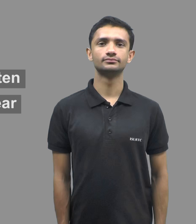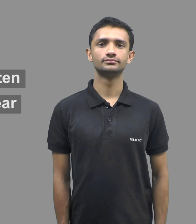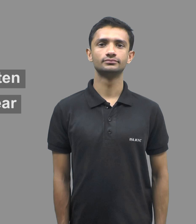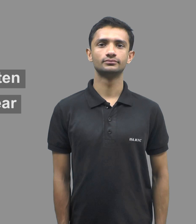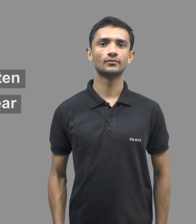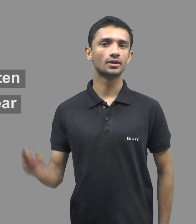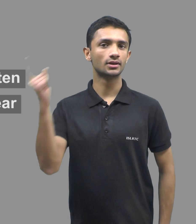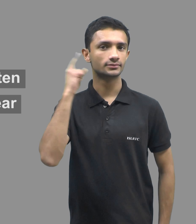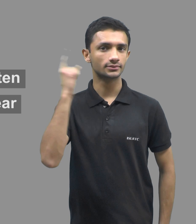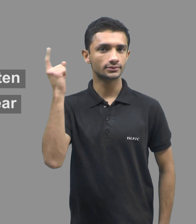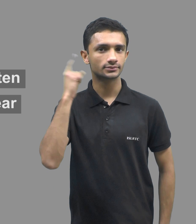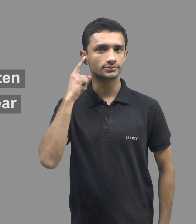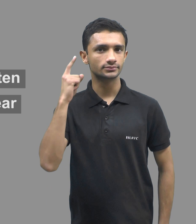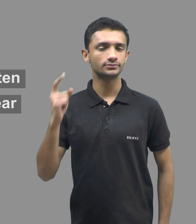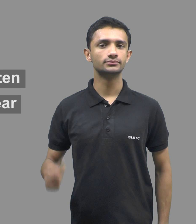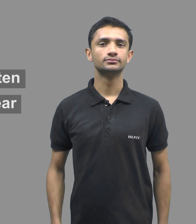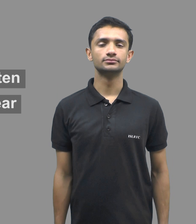Hear Listen